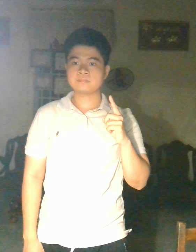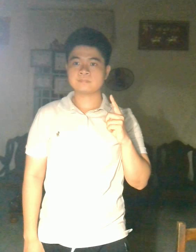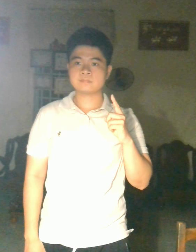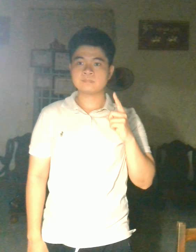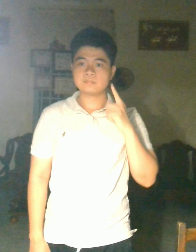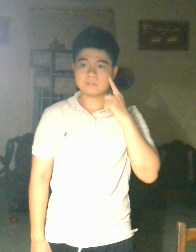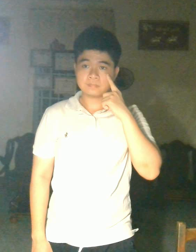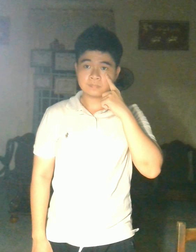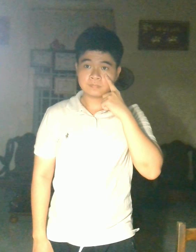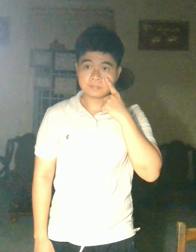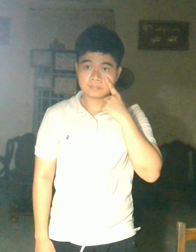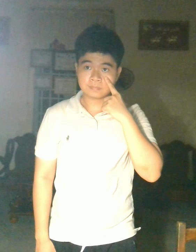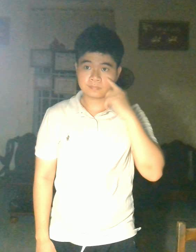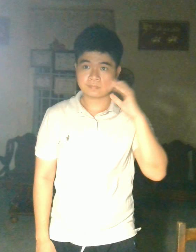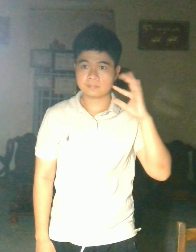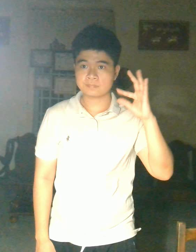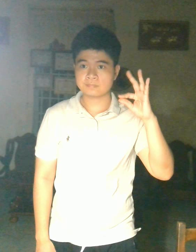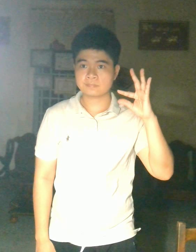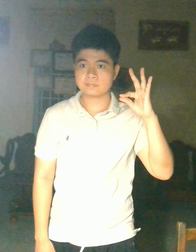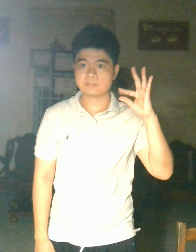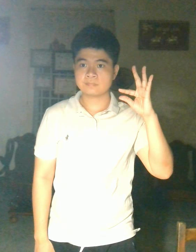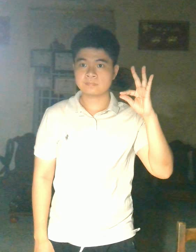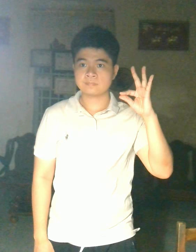lam quen